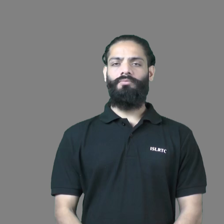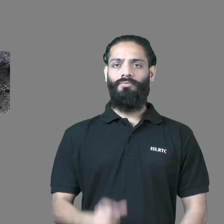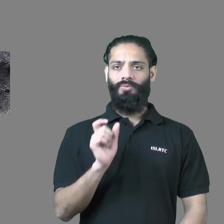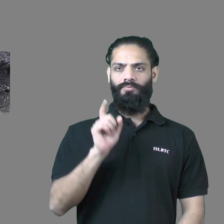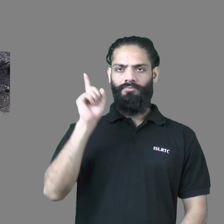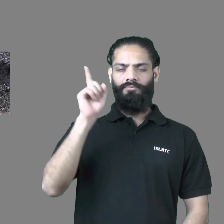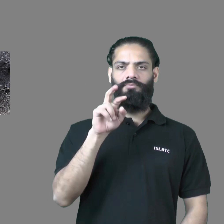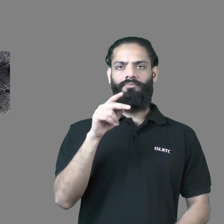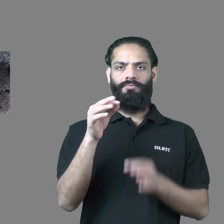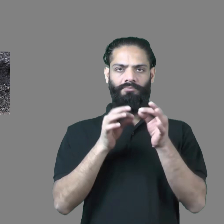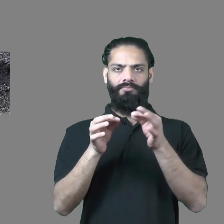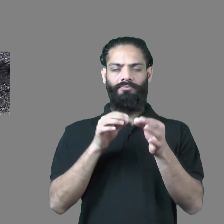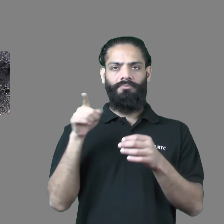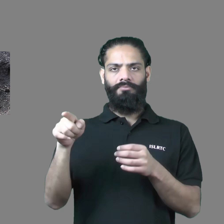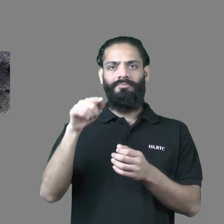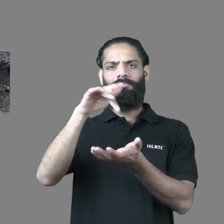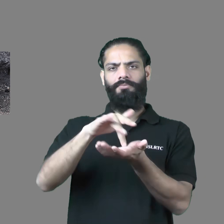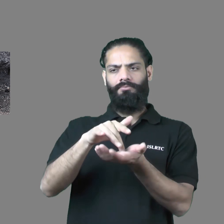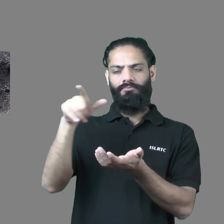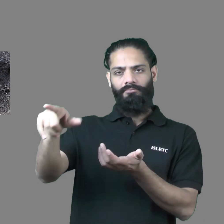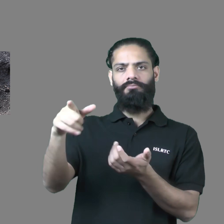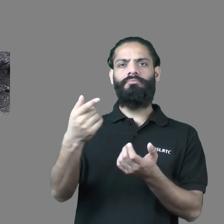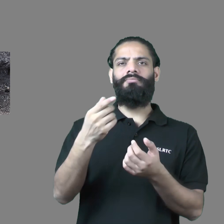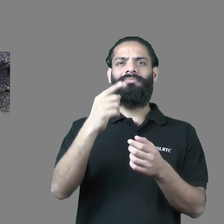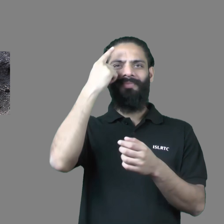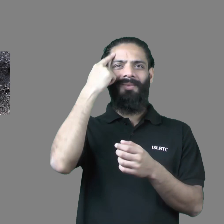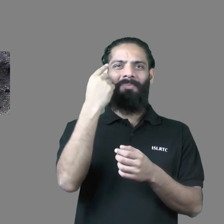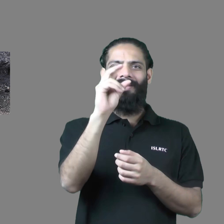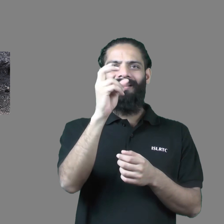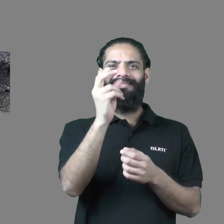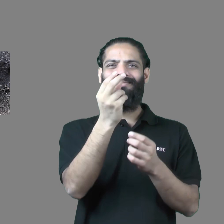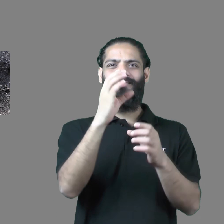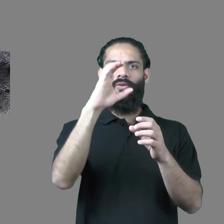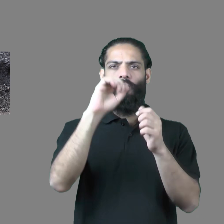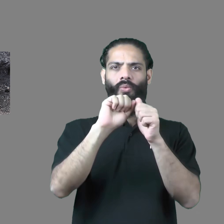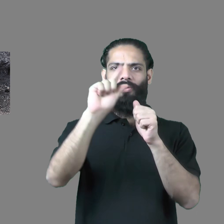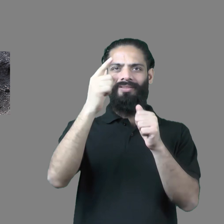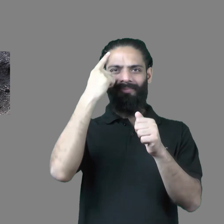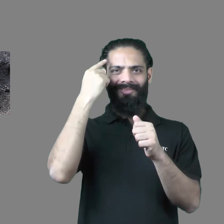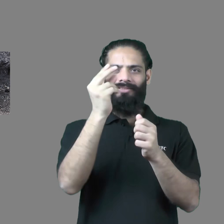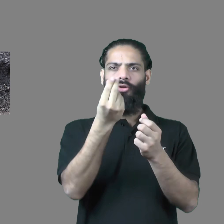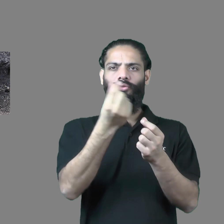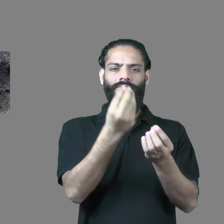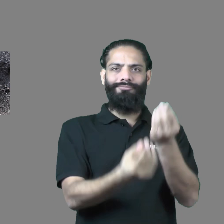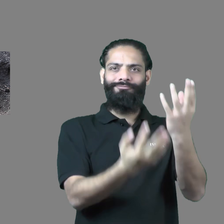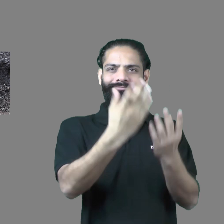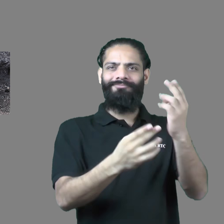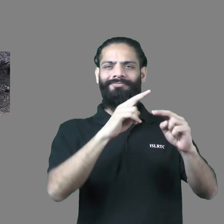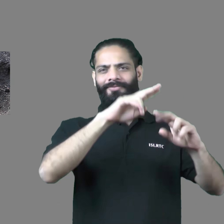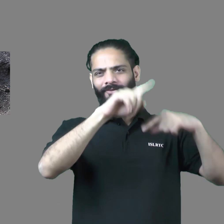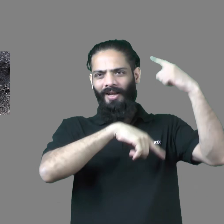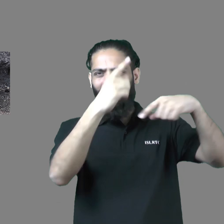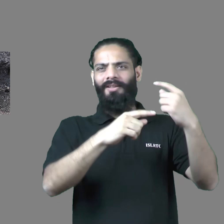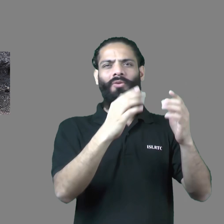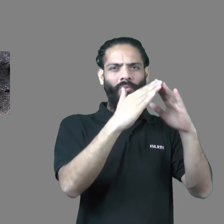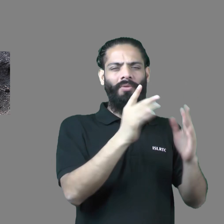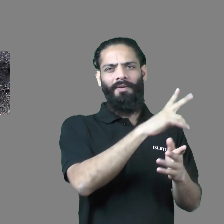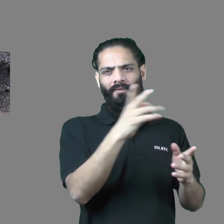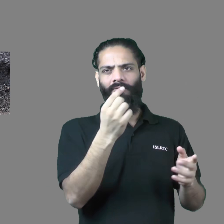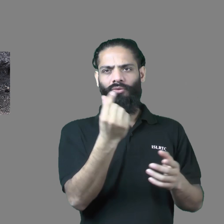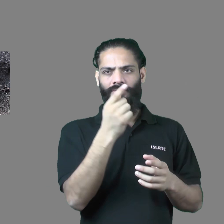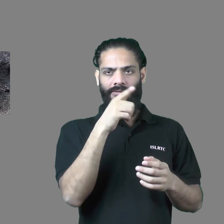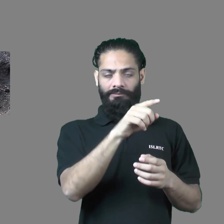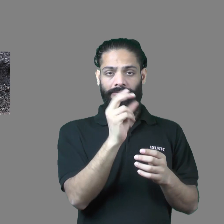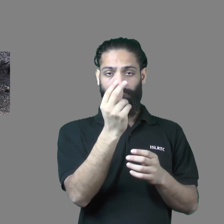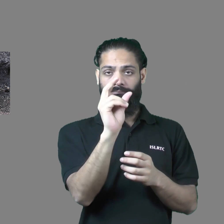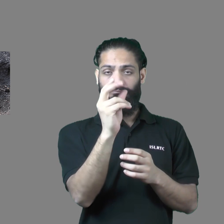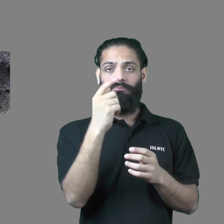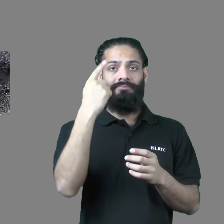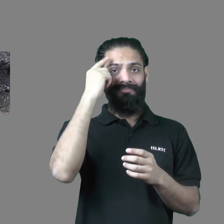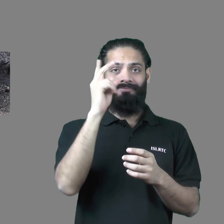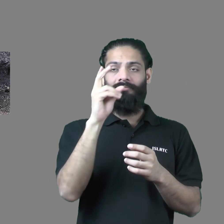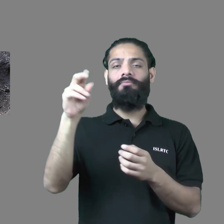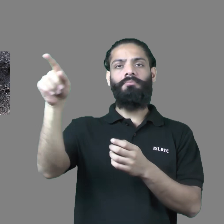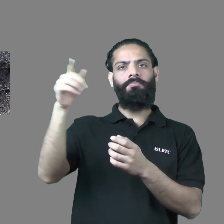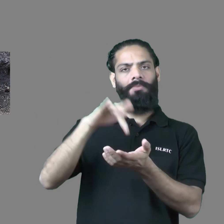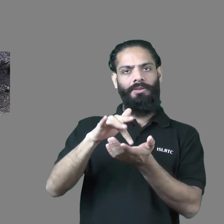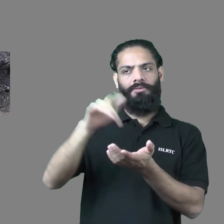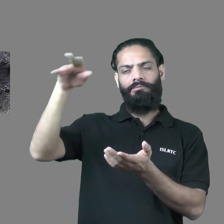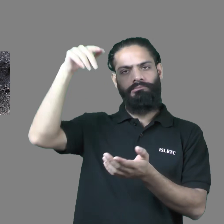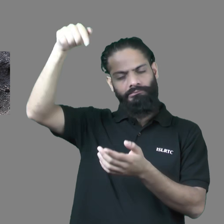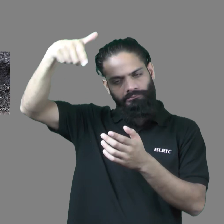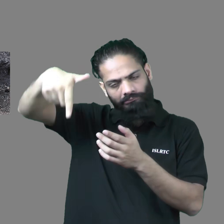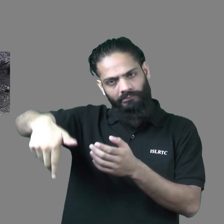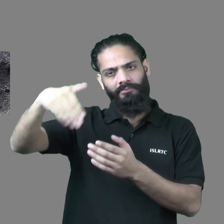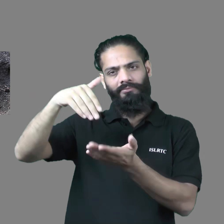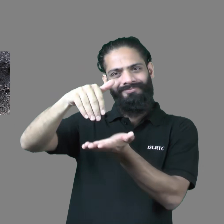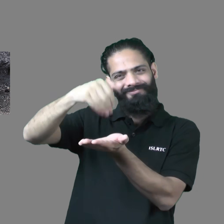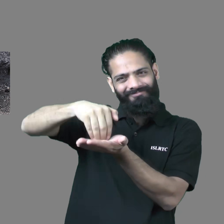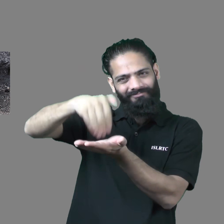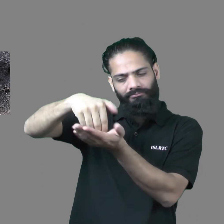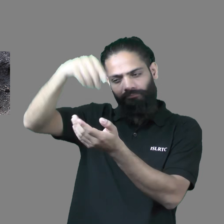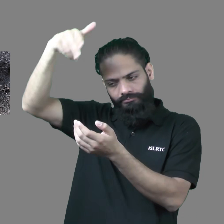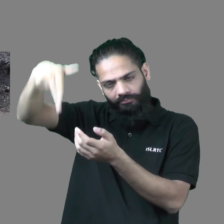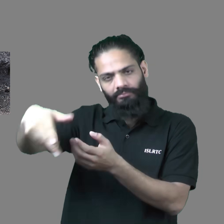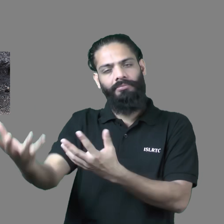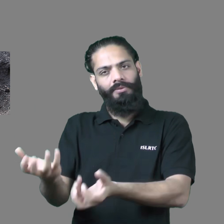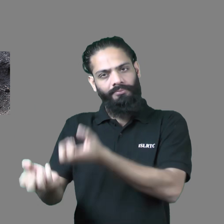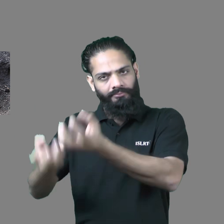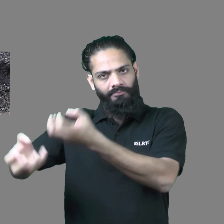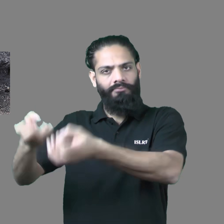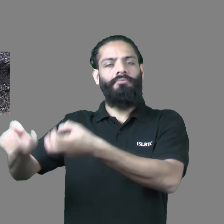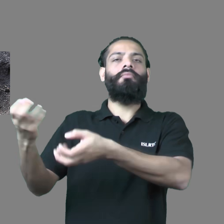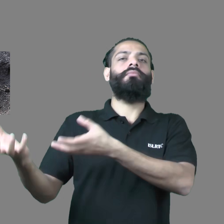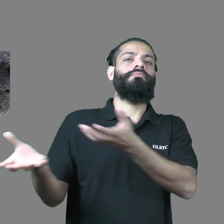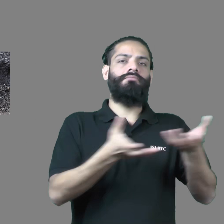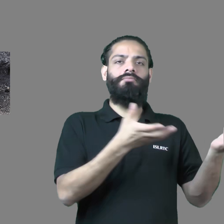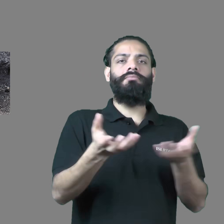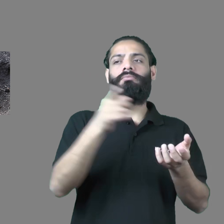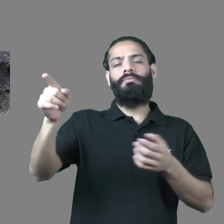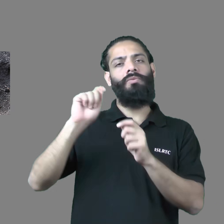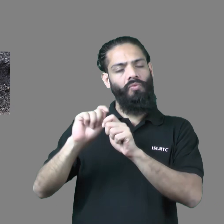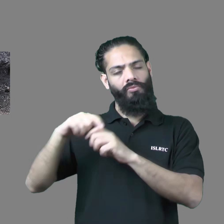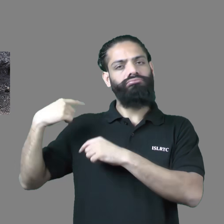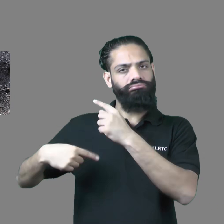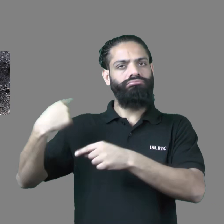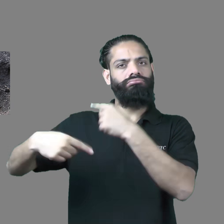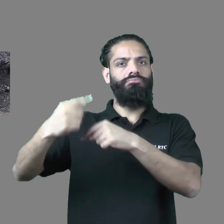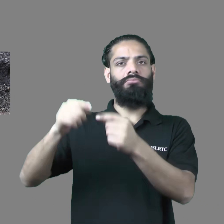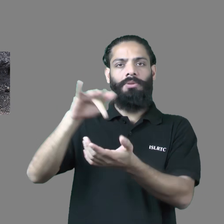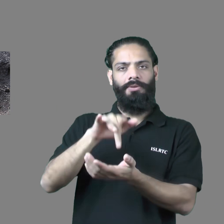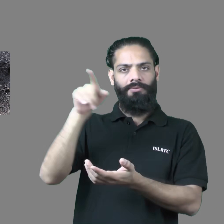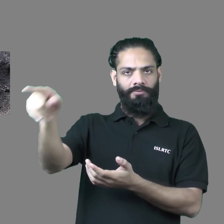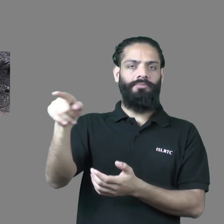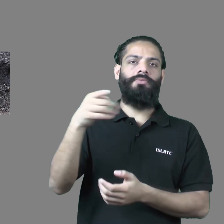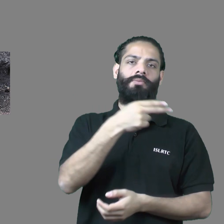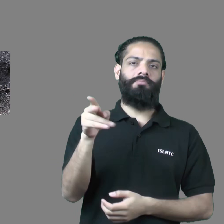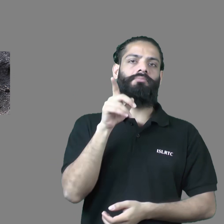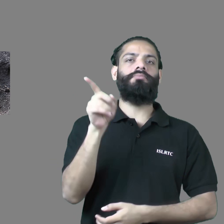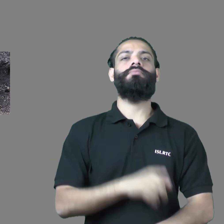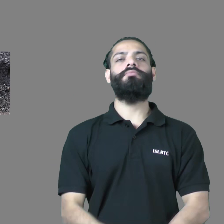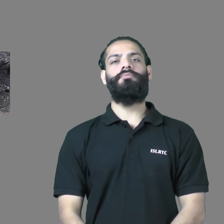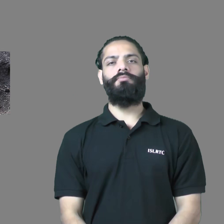Coal Mines